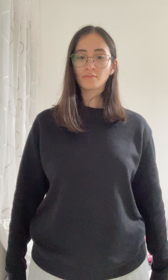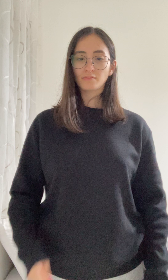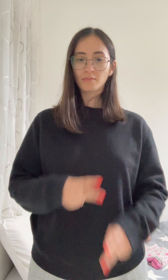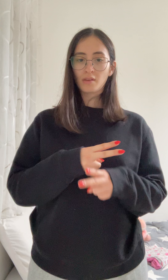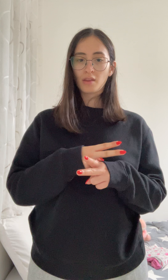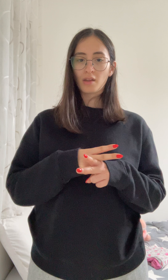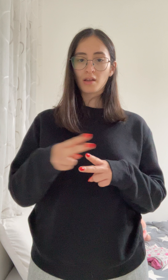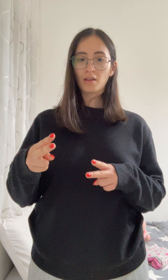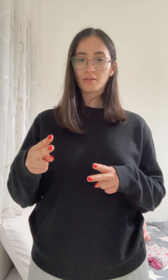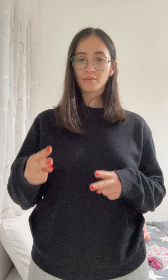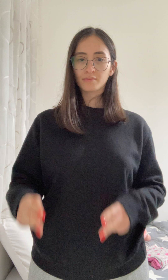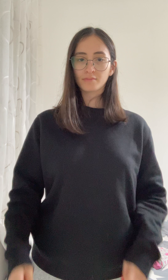נקי